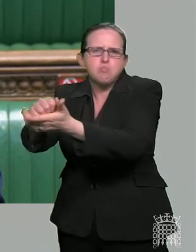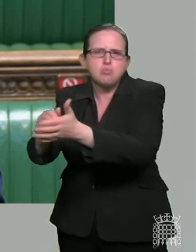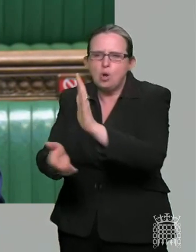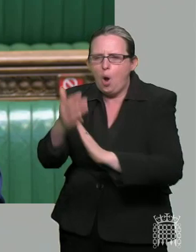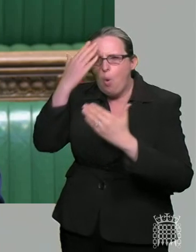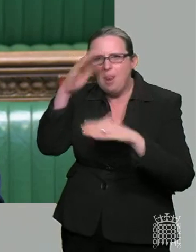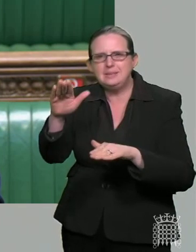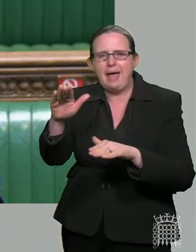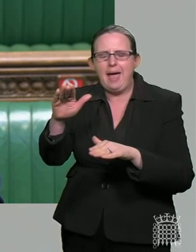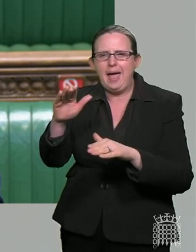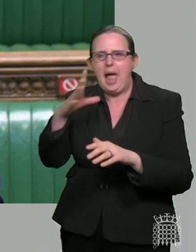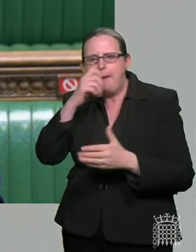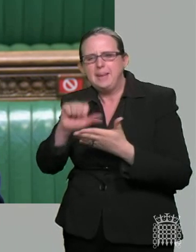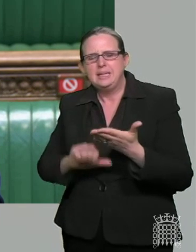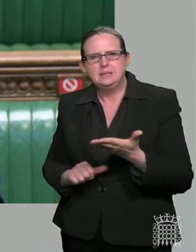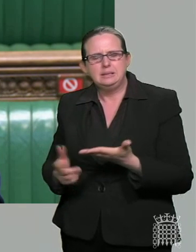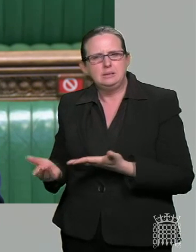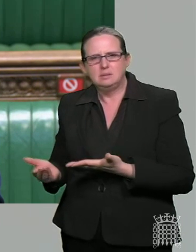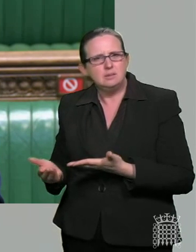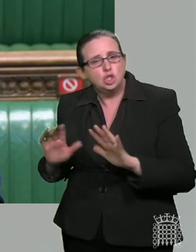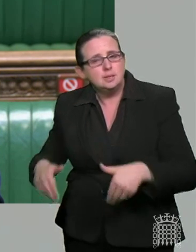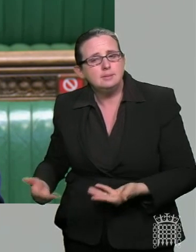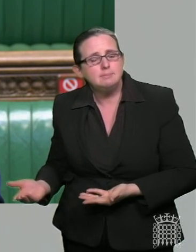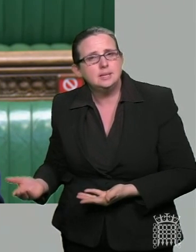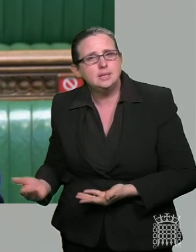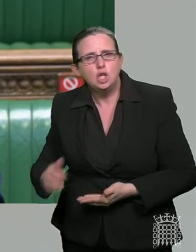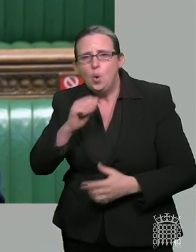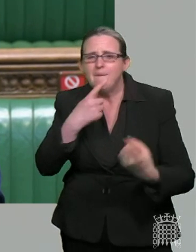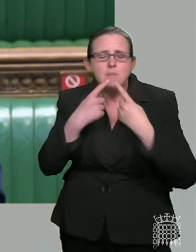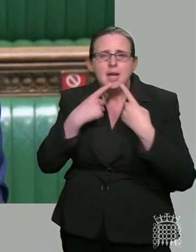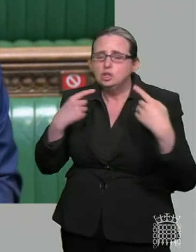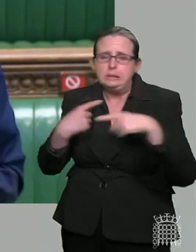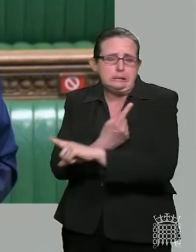Prime Minister, this is not just a coincidence; it is because of the messaging.